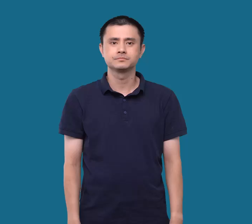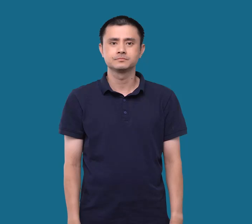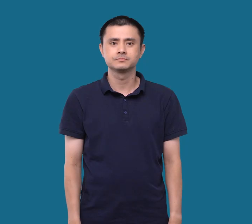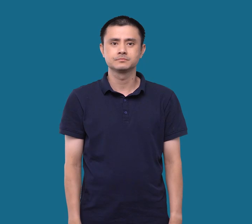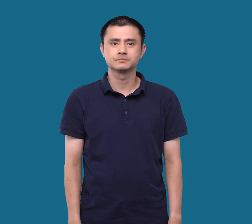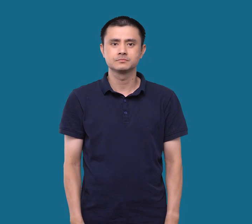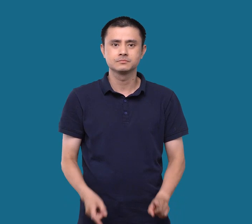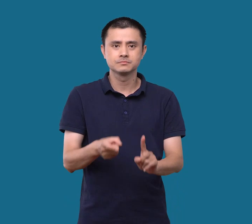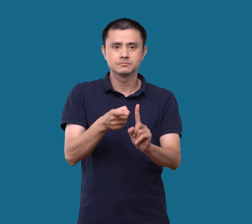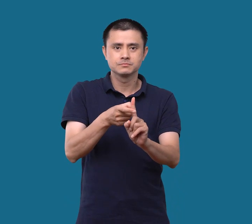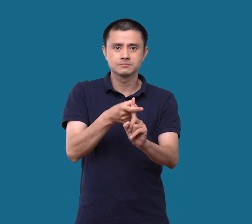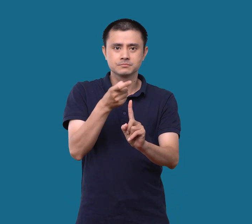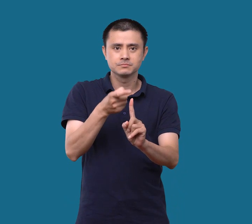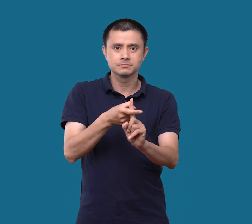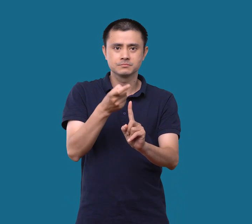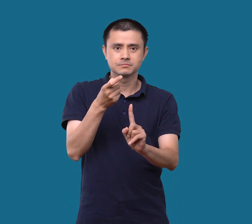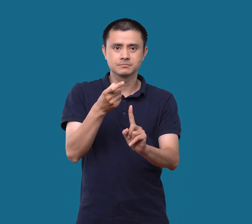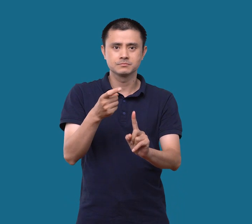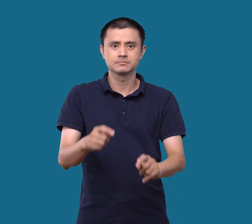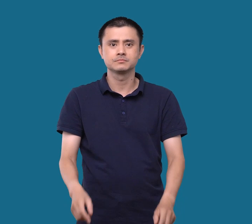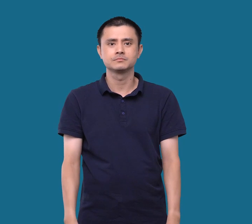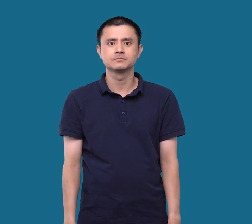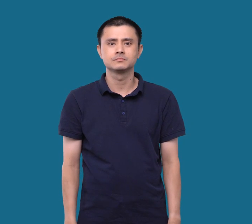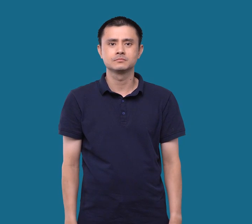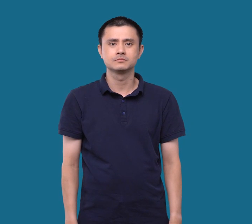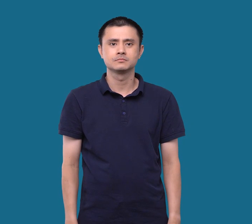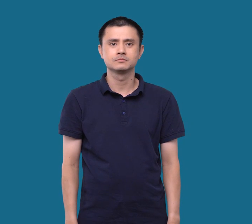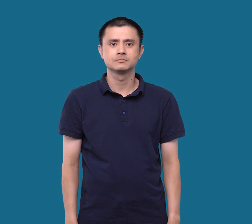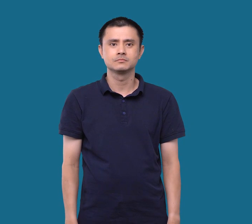lúa